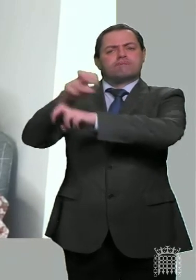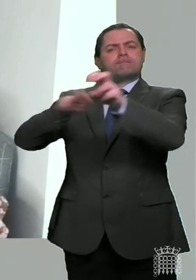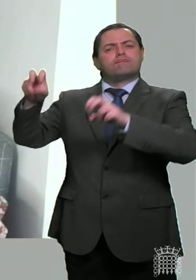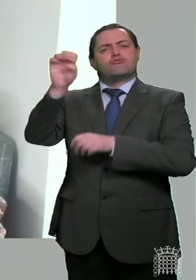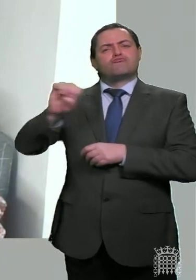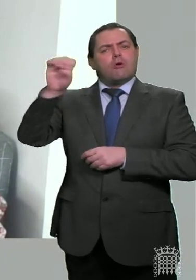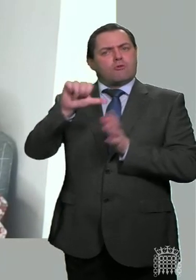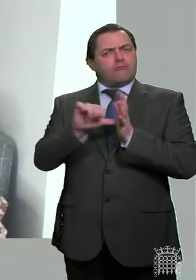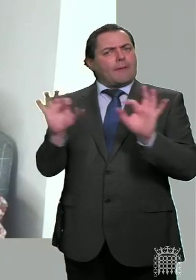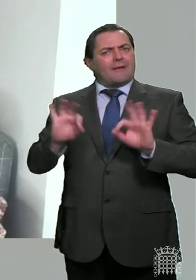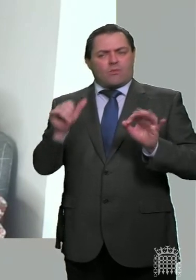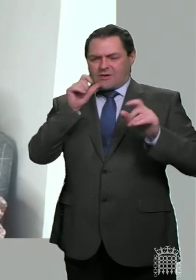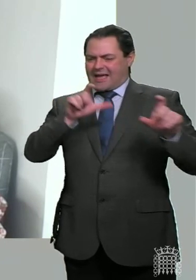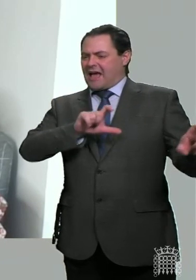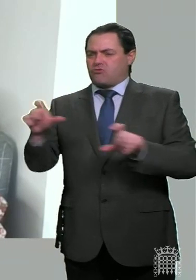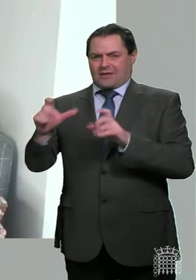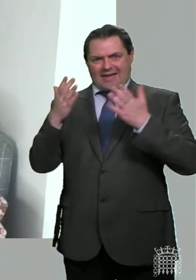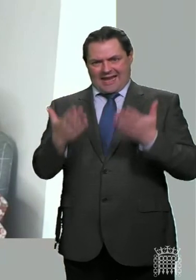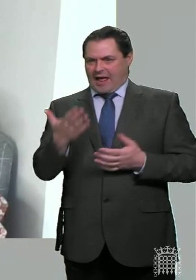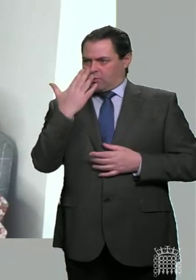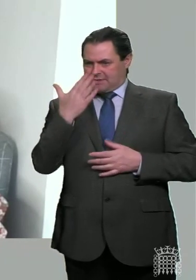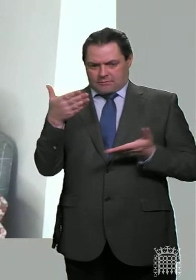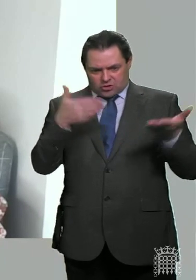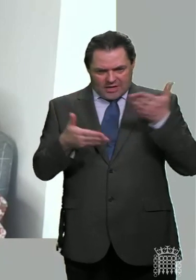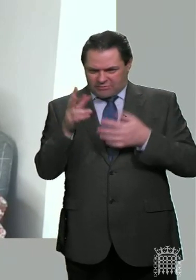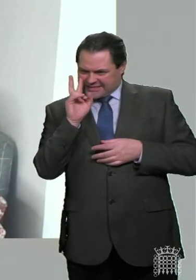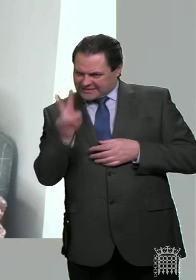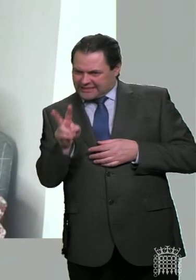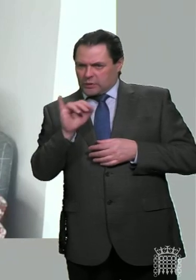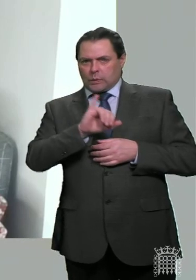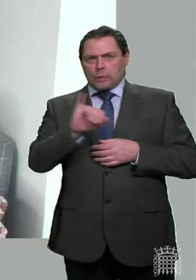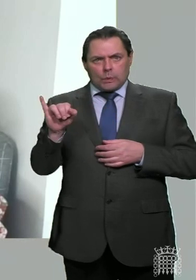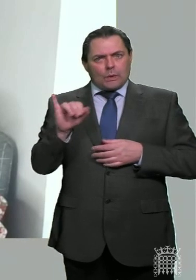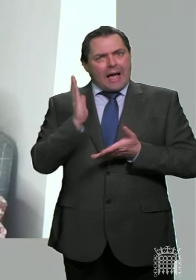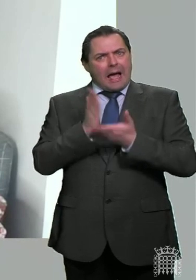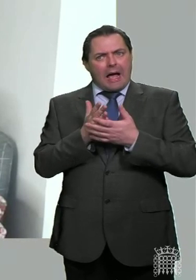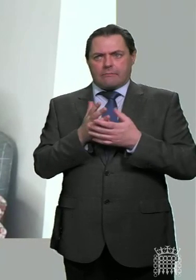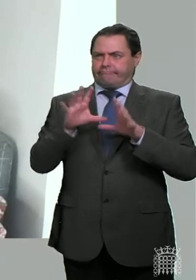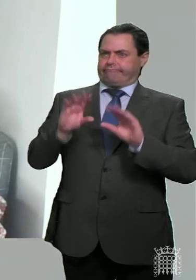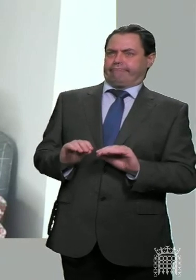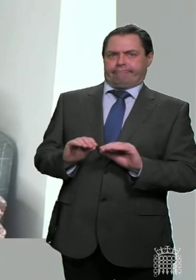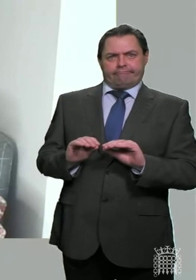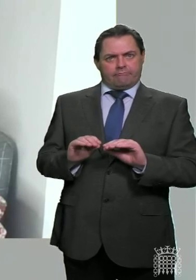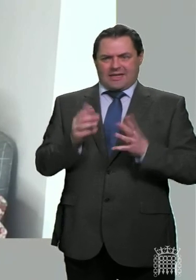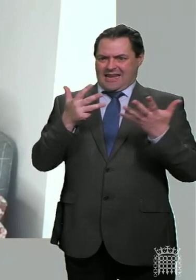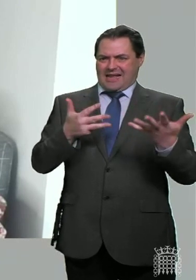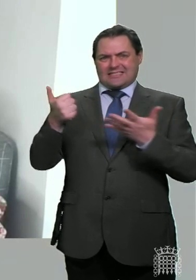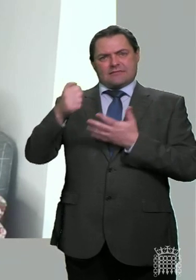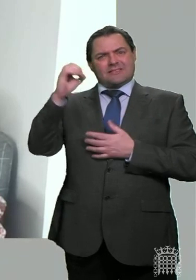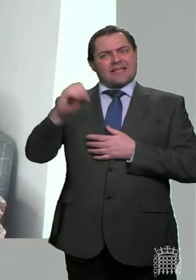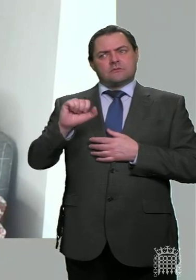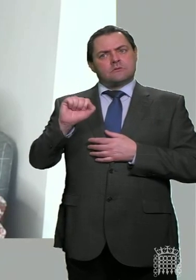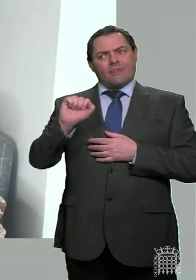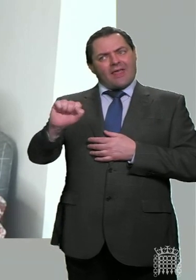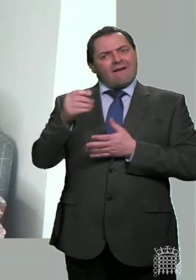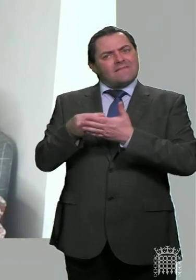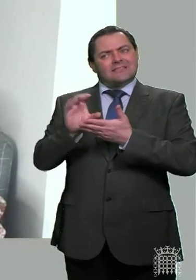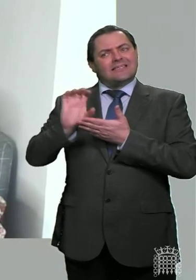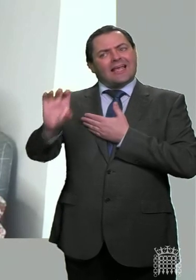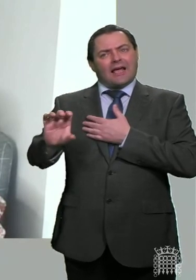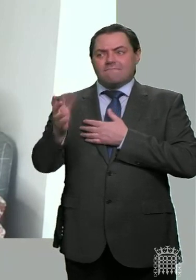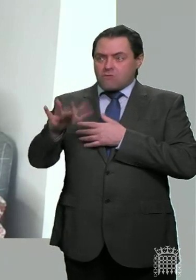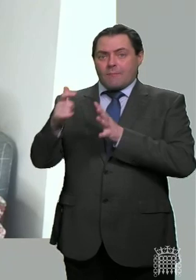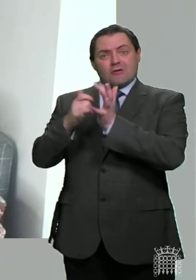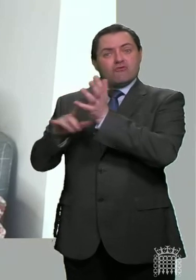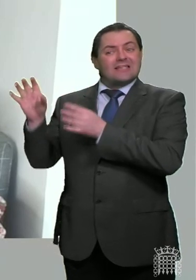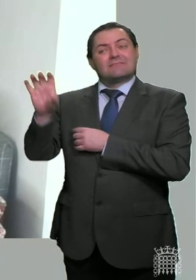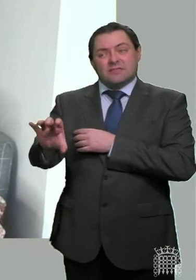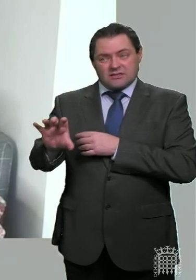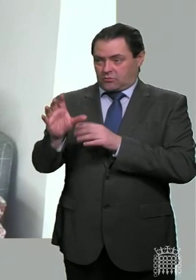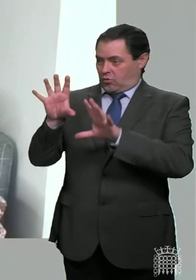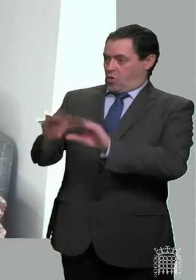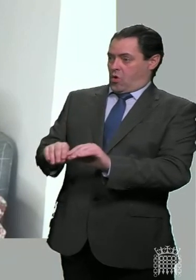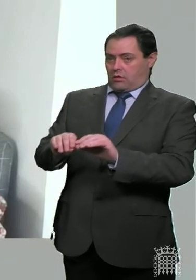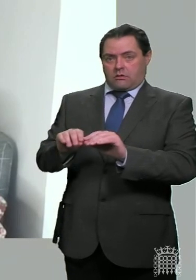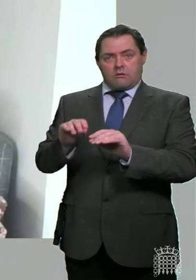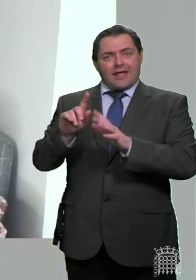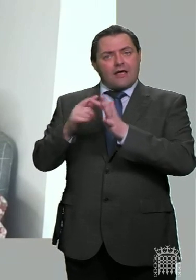We now know that charities such as STAND International in my constituency that participate in the programme are set to lose 96% of their funding as a result of the UK Government’s decision to pull the plug on Erasmus+.